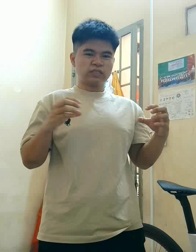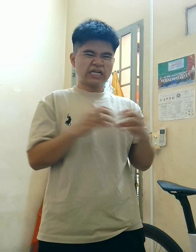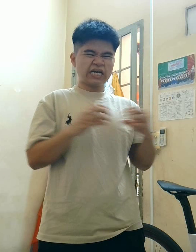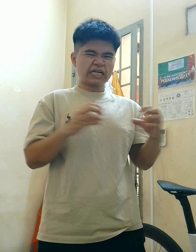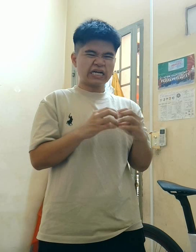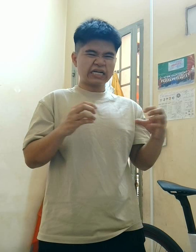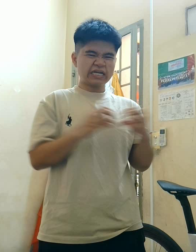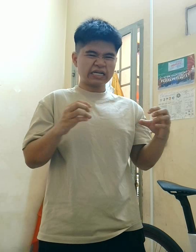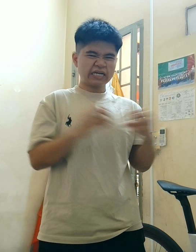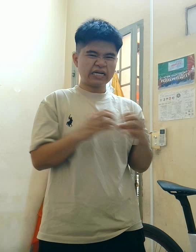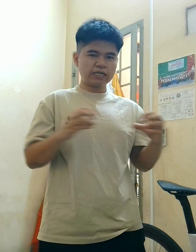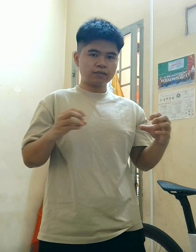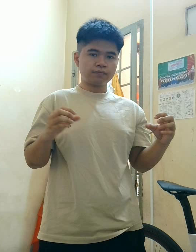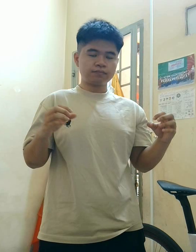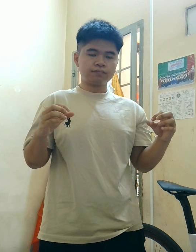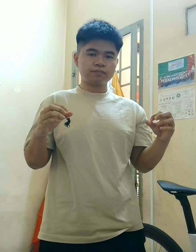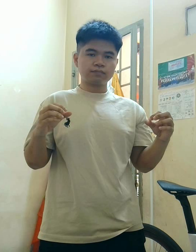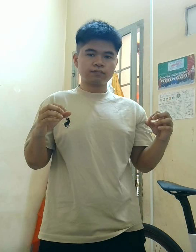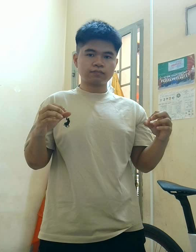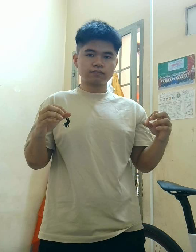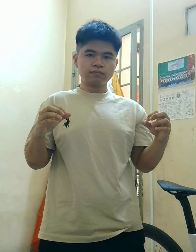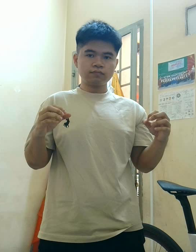cai nhau